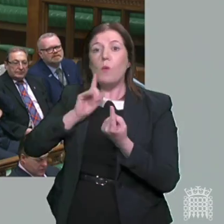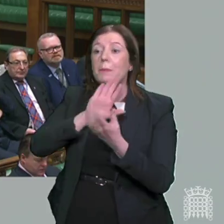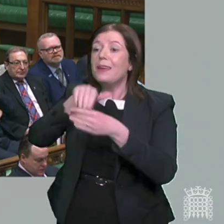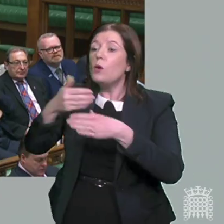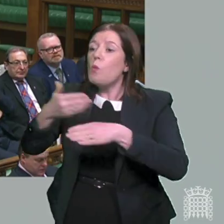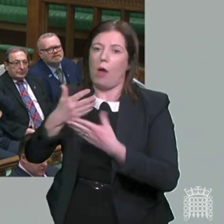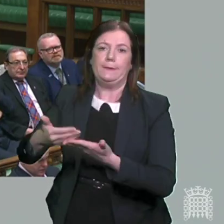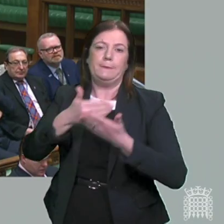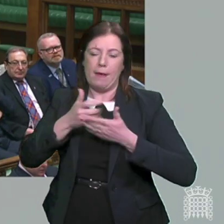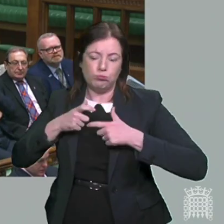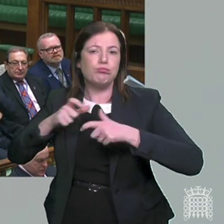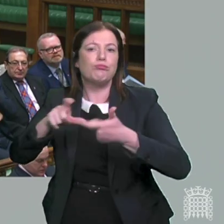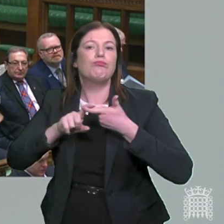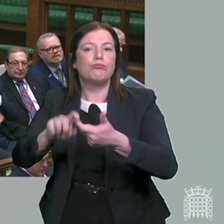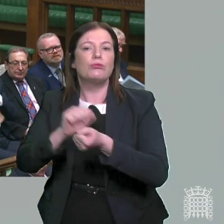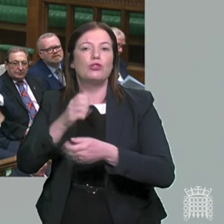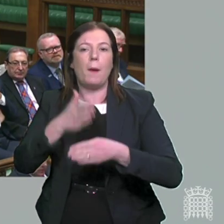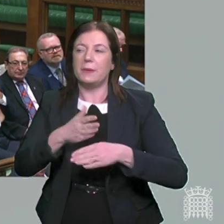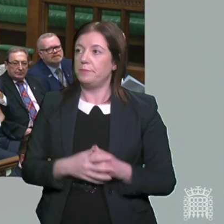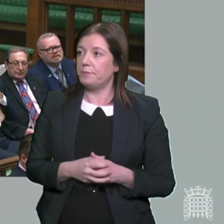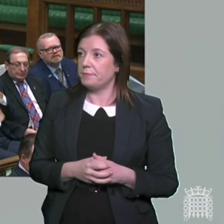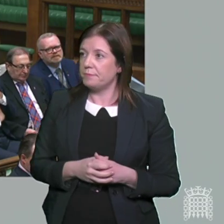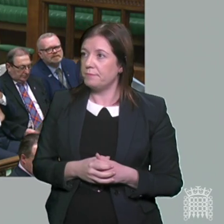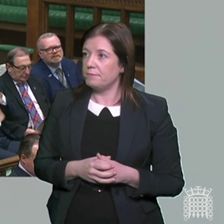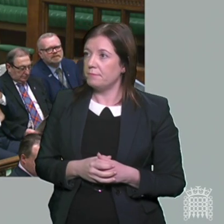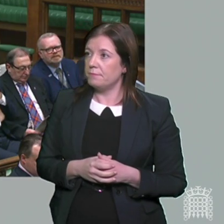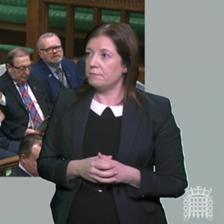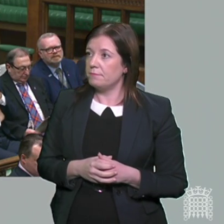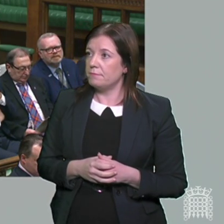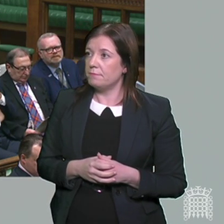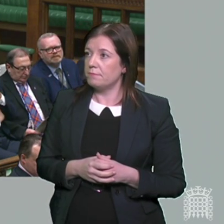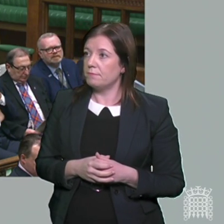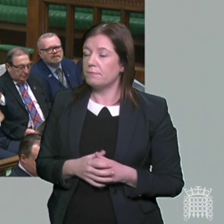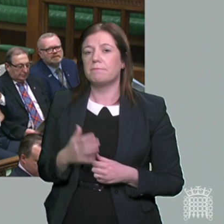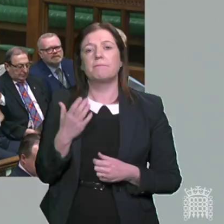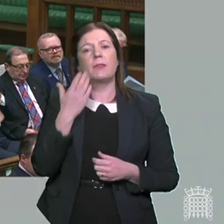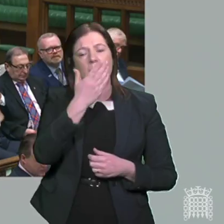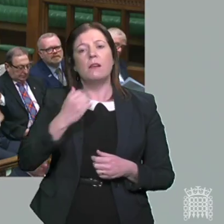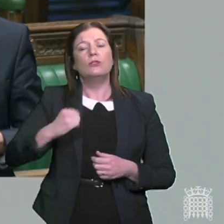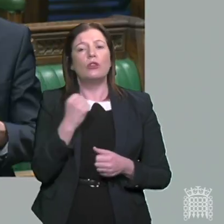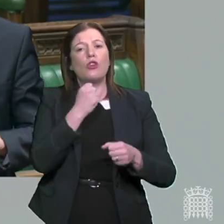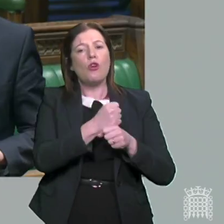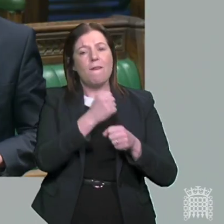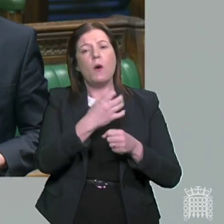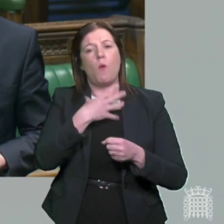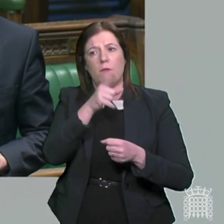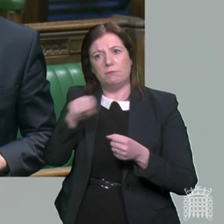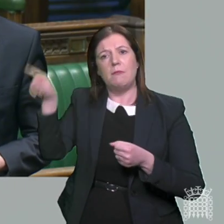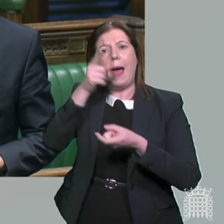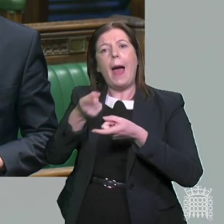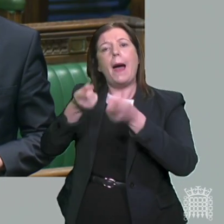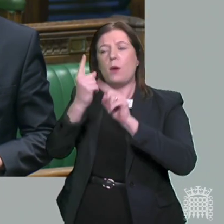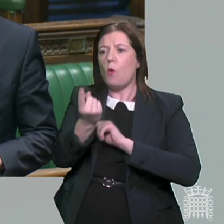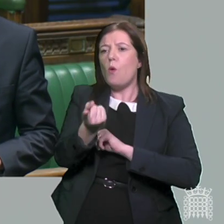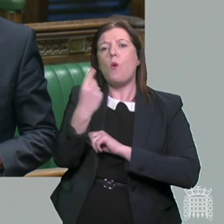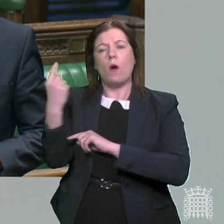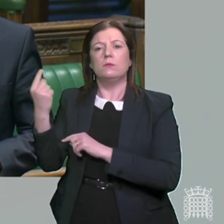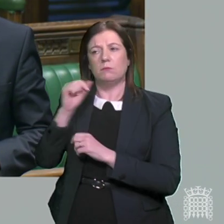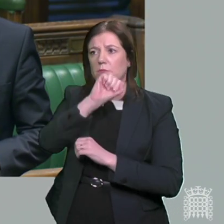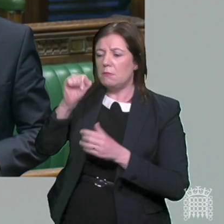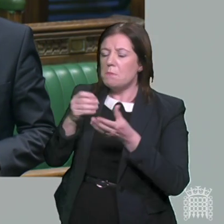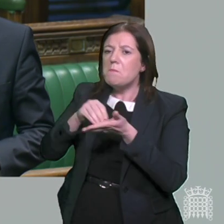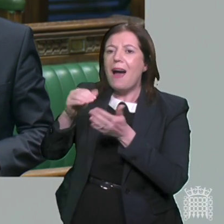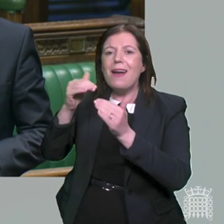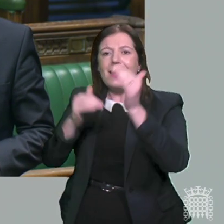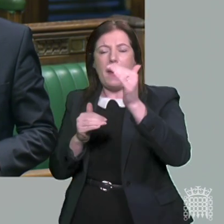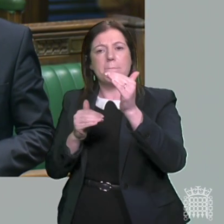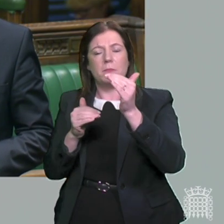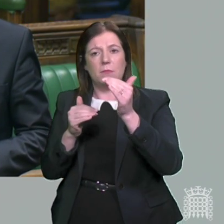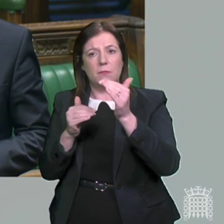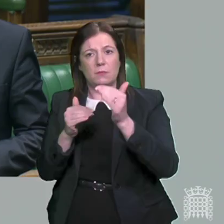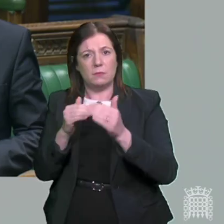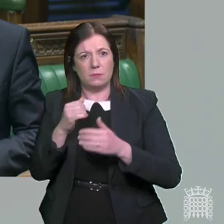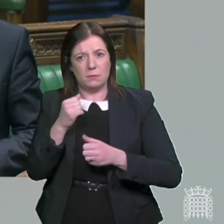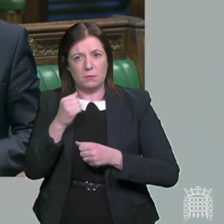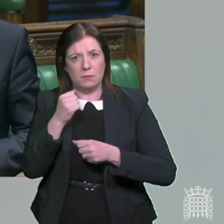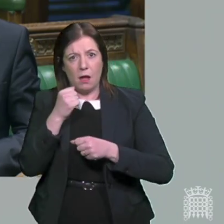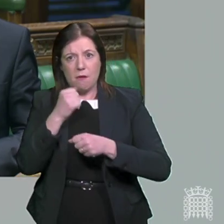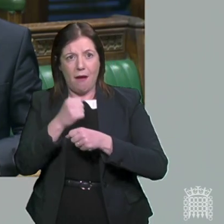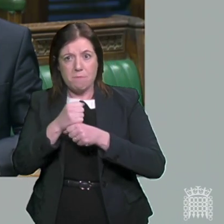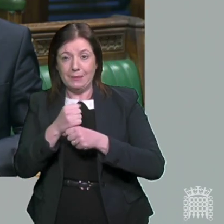Stuart C. McDonald The Scottish Government are encouraging employers to report on ethnicity pay gaps—a policy supported by the Women and Equalities Committee—but the Scottish Government do not have the powers to enforce that policy.